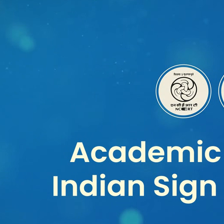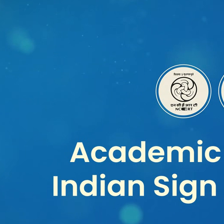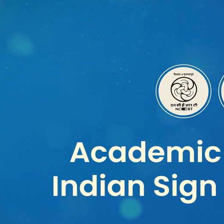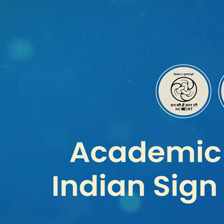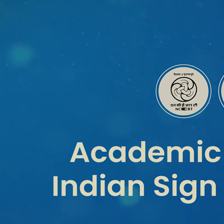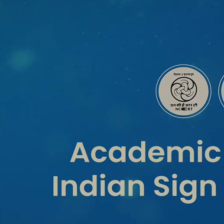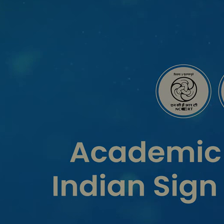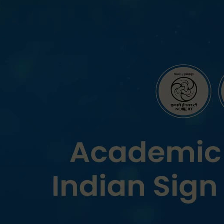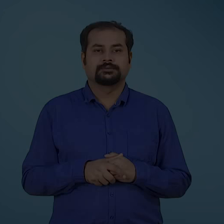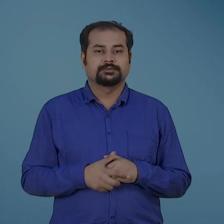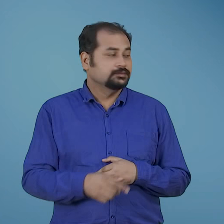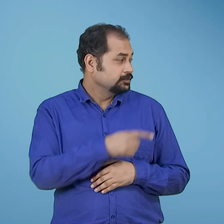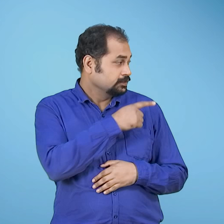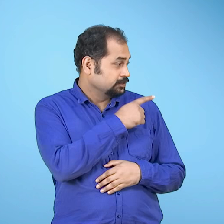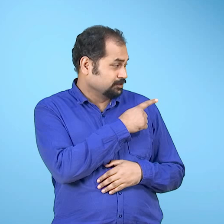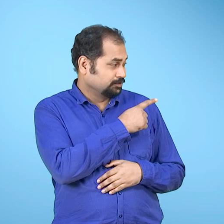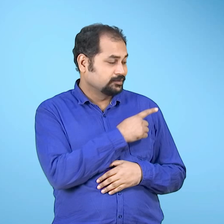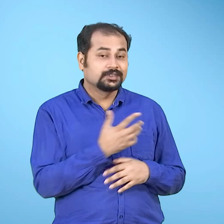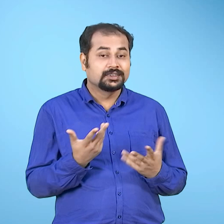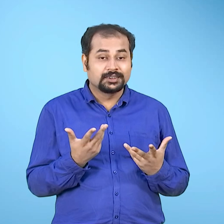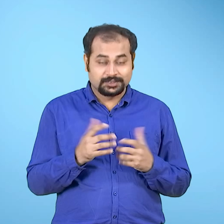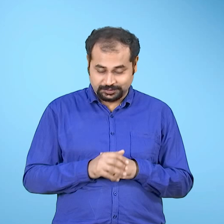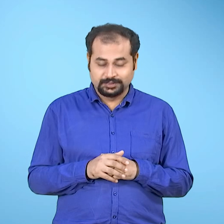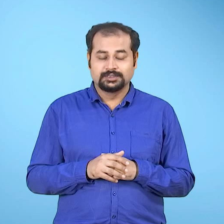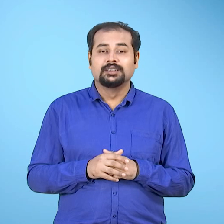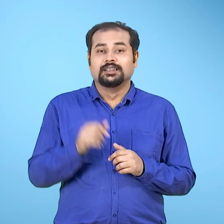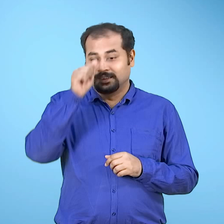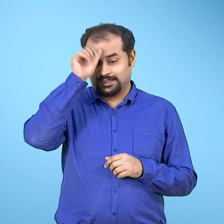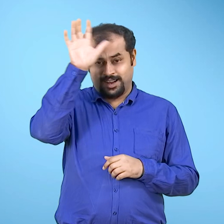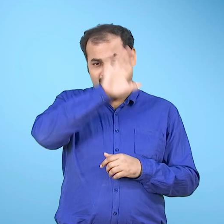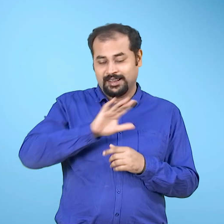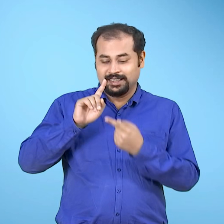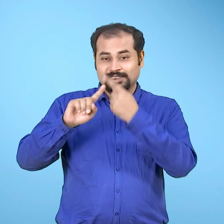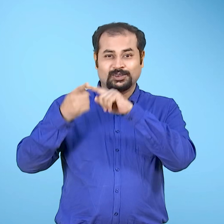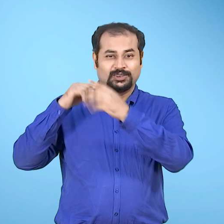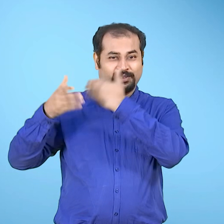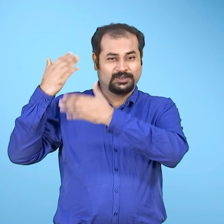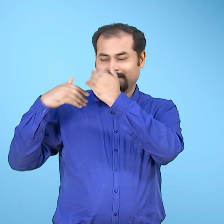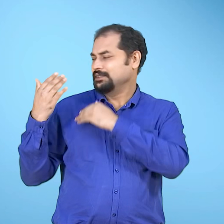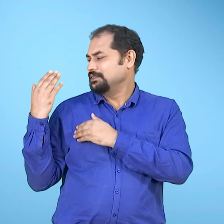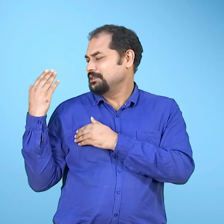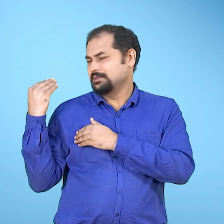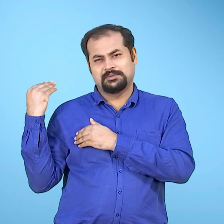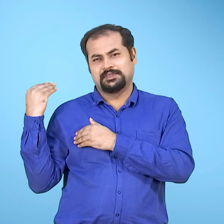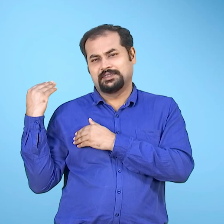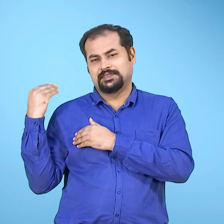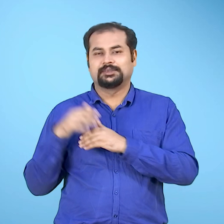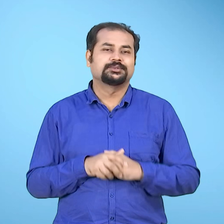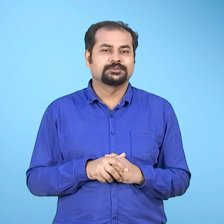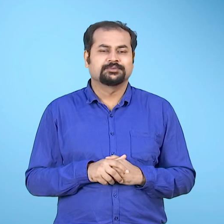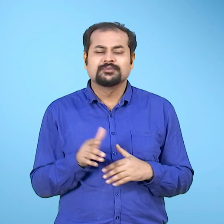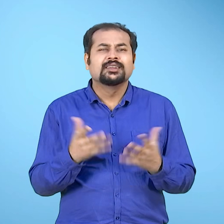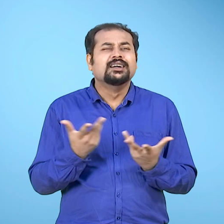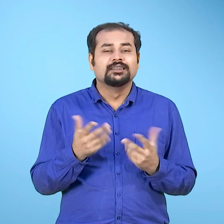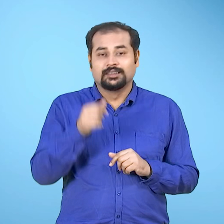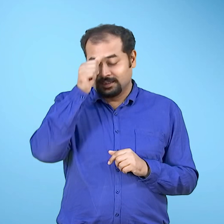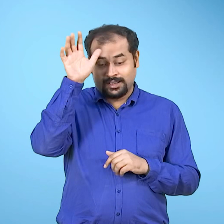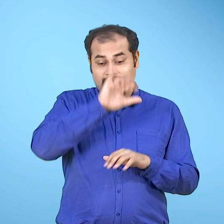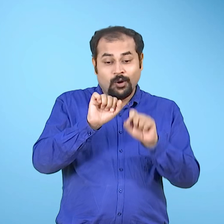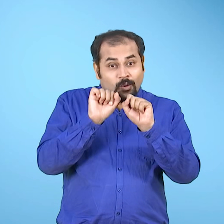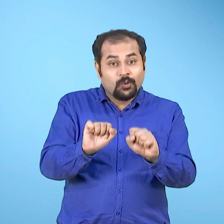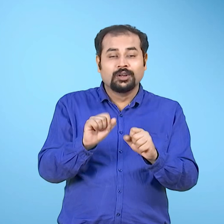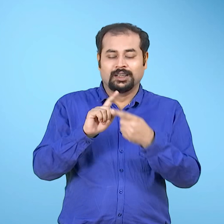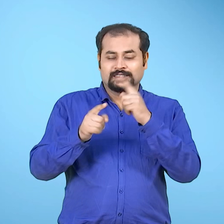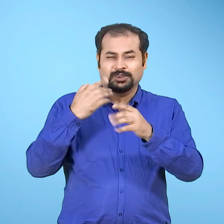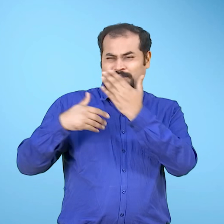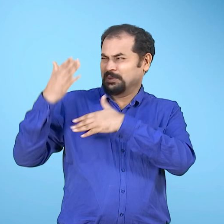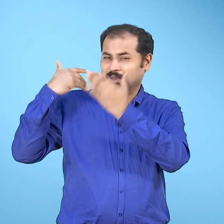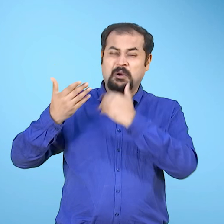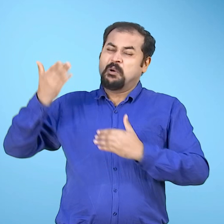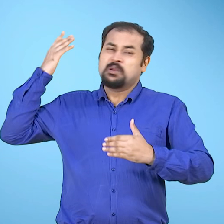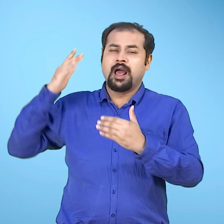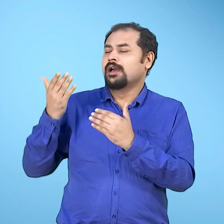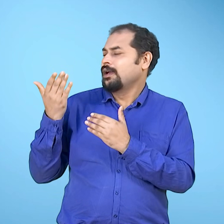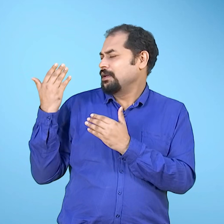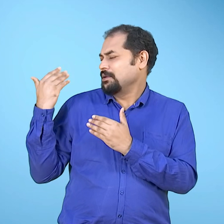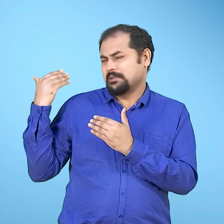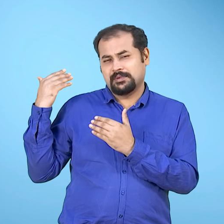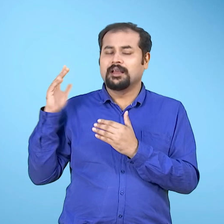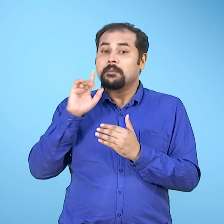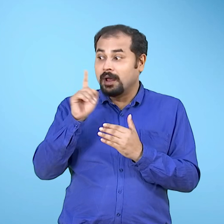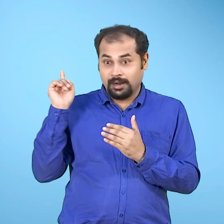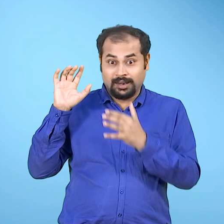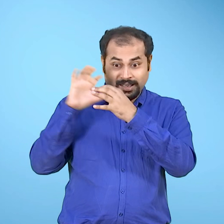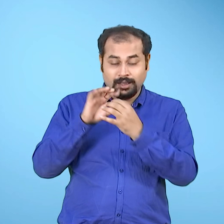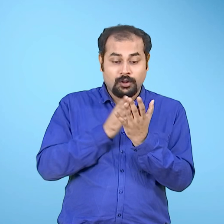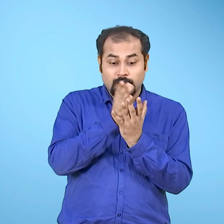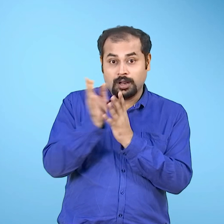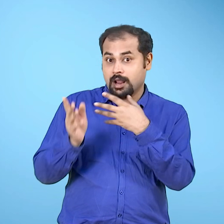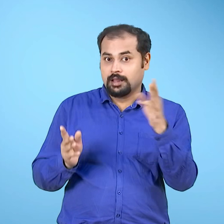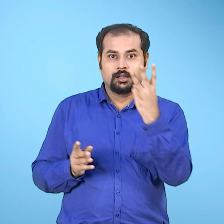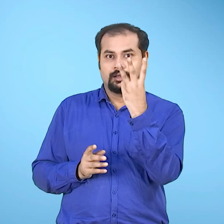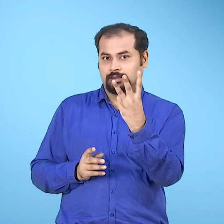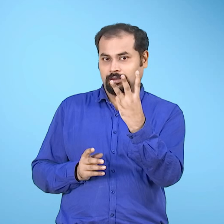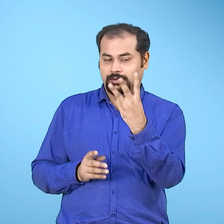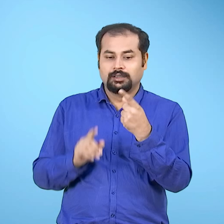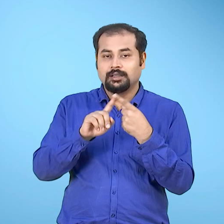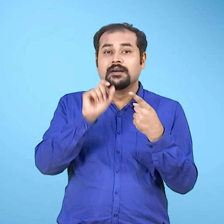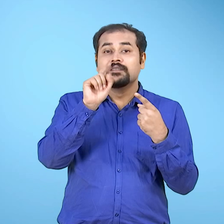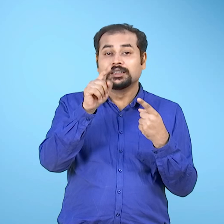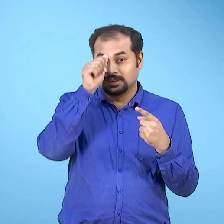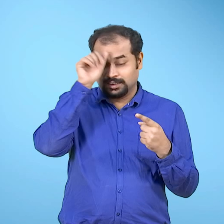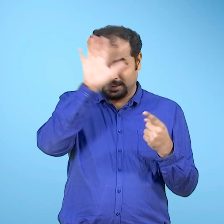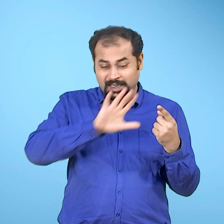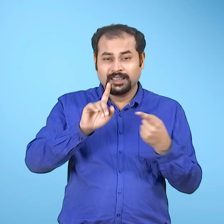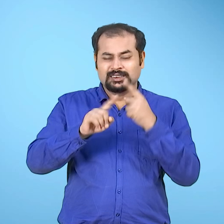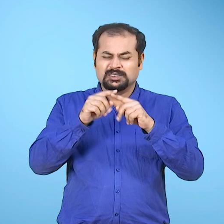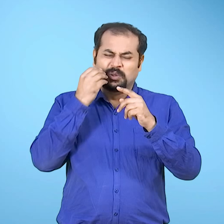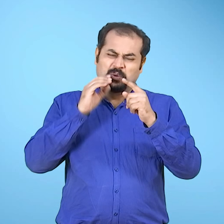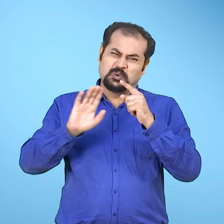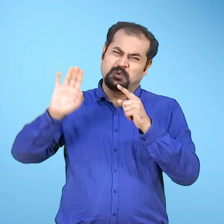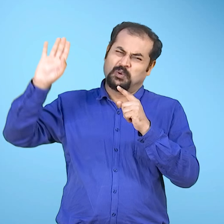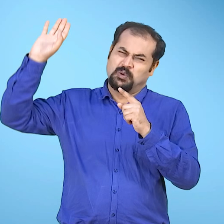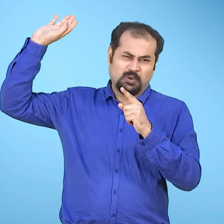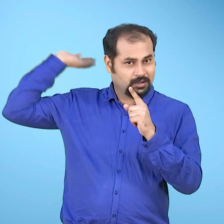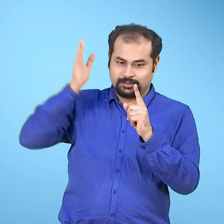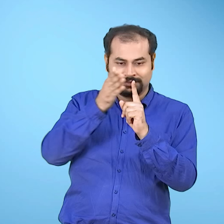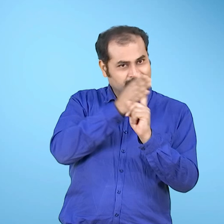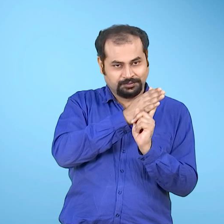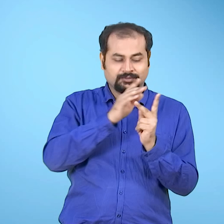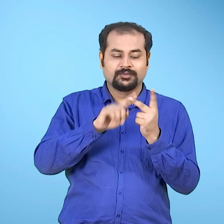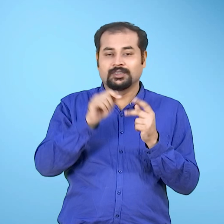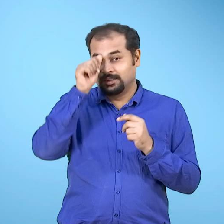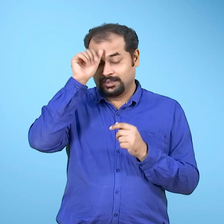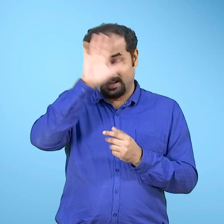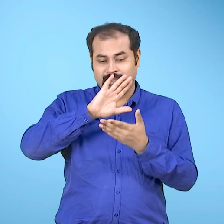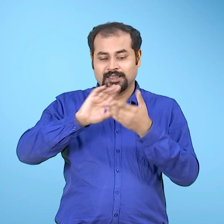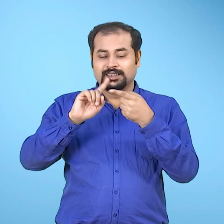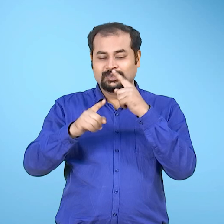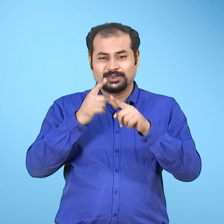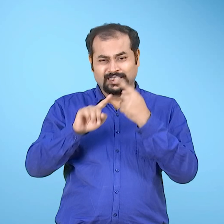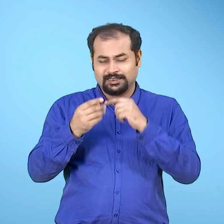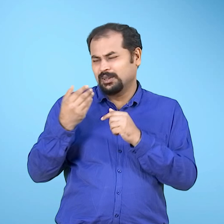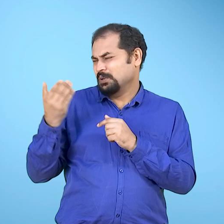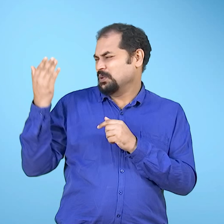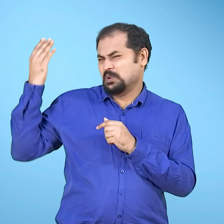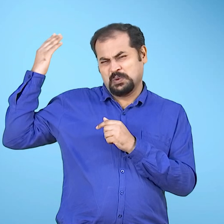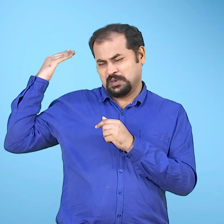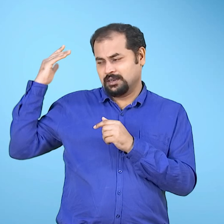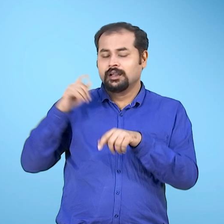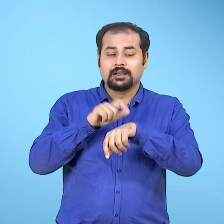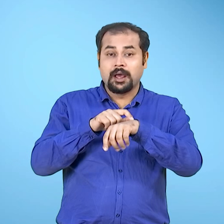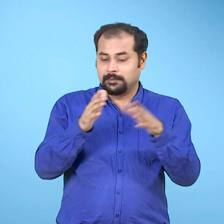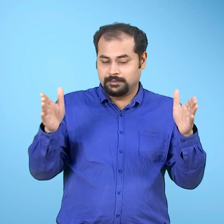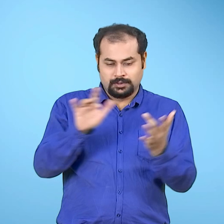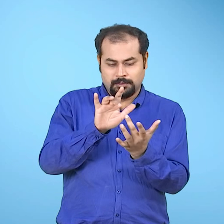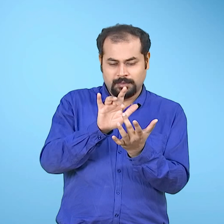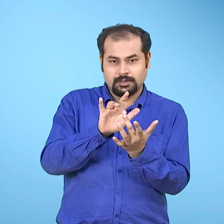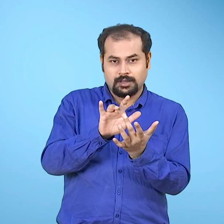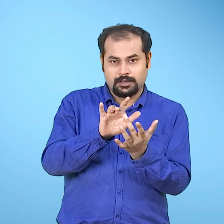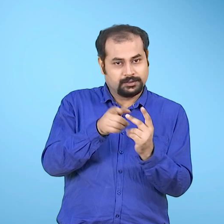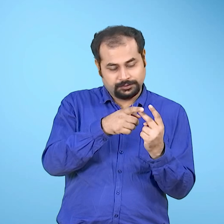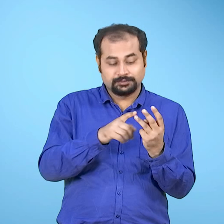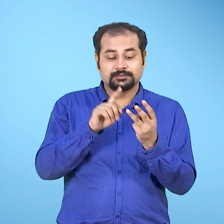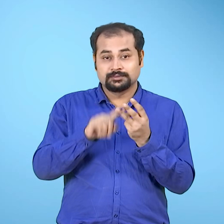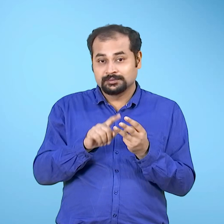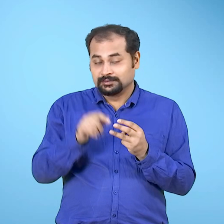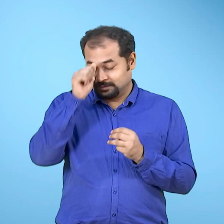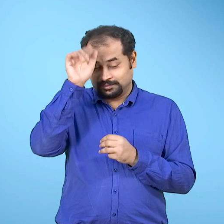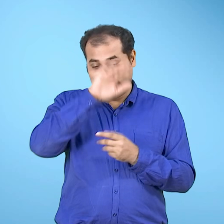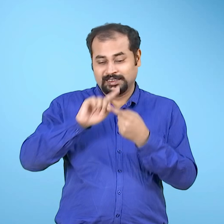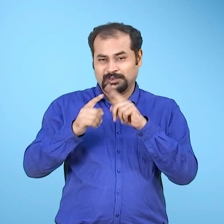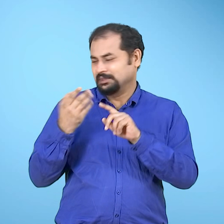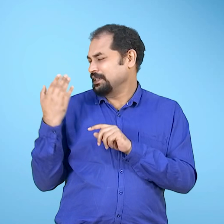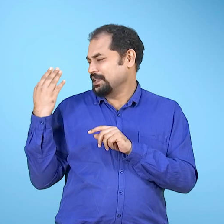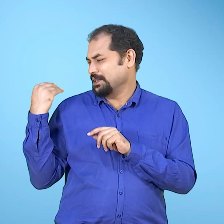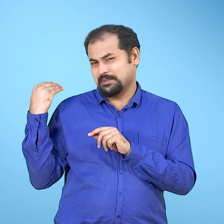Modern India This sign refers to modern India. Indian history is divided broadly into three periods: ancient, medieval and modern.